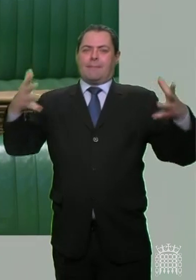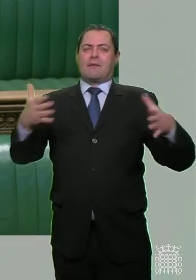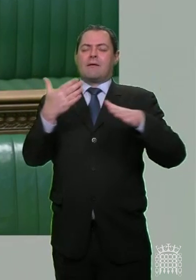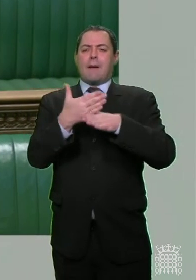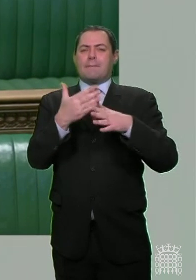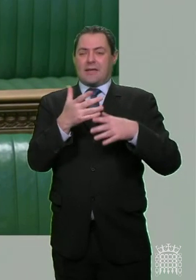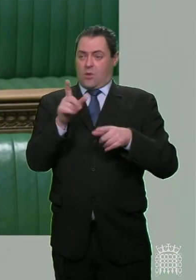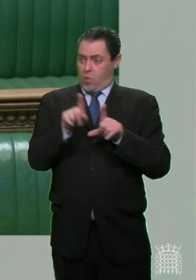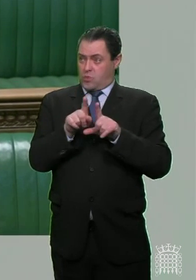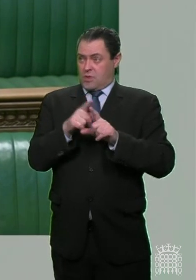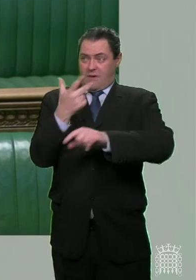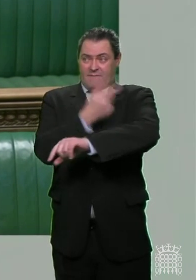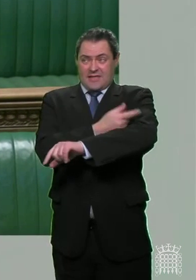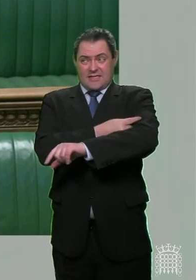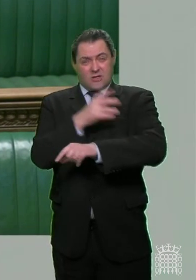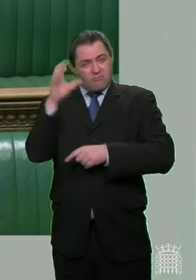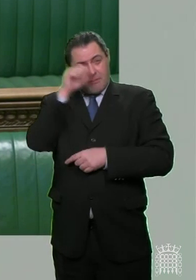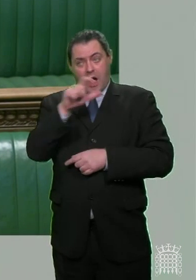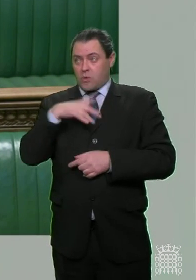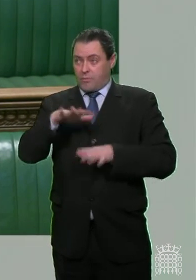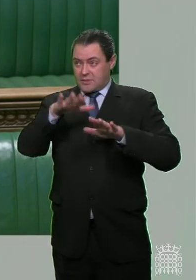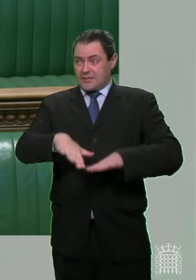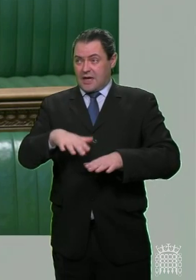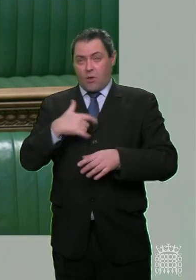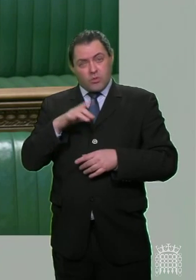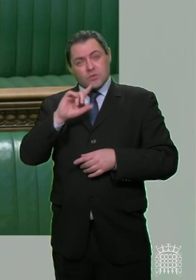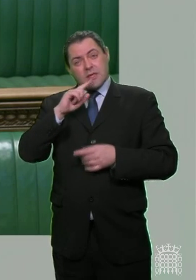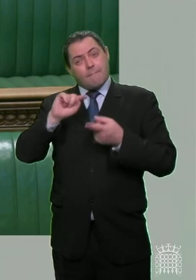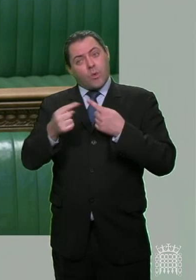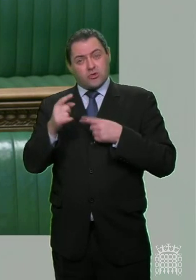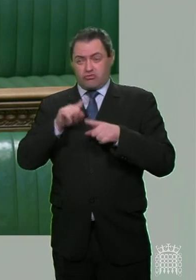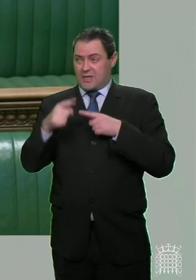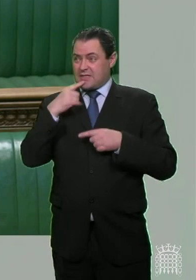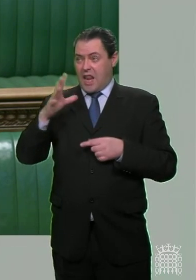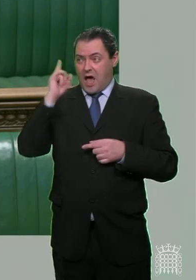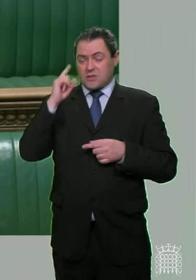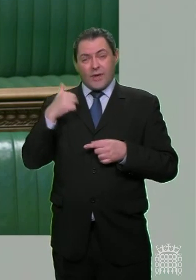I know you want me to sit down, Mr Speaker, but I want to make this point, because I tried to make it last week.